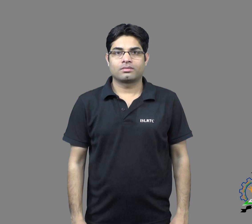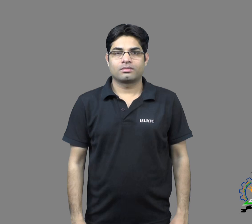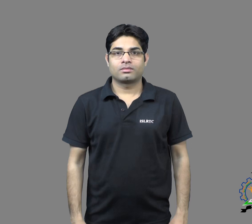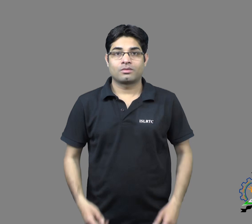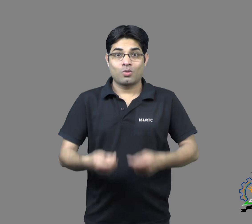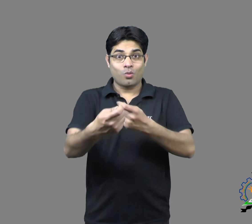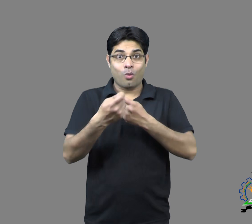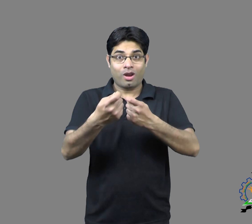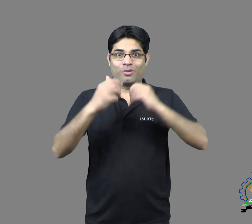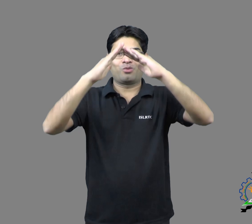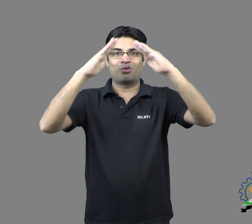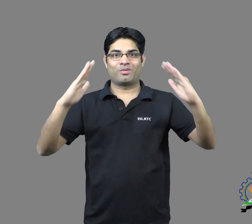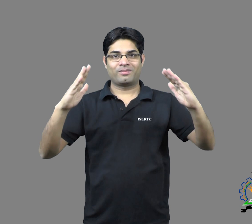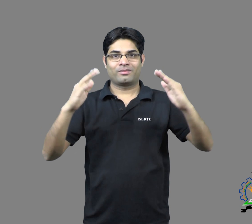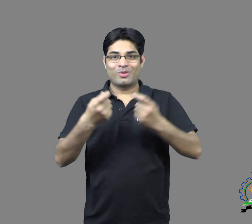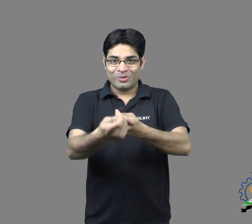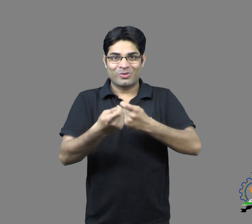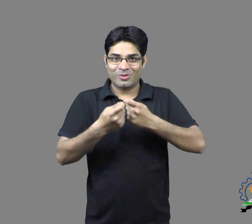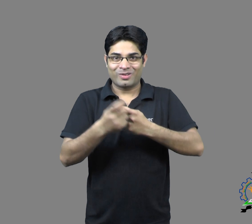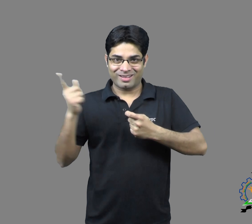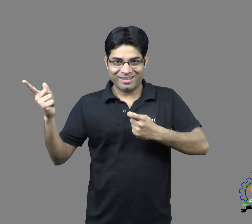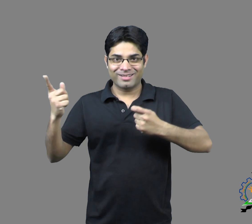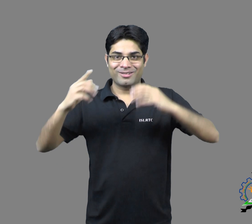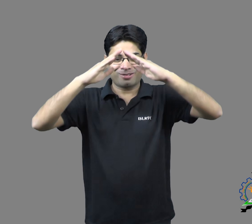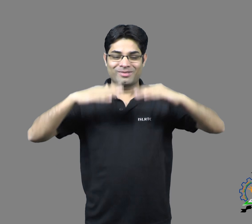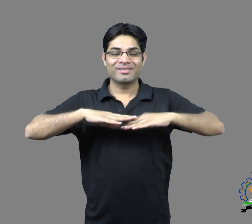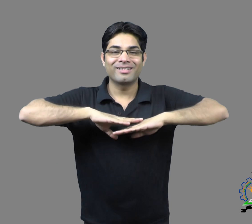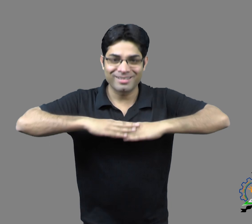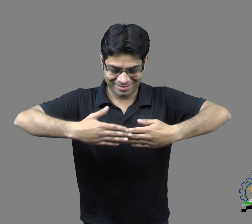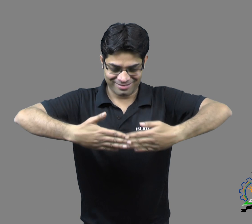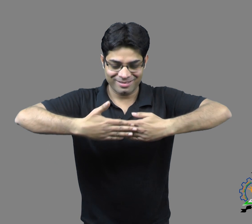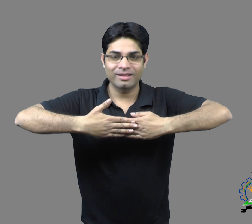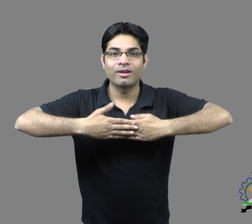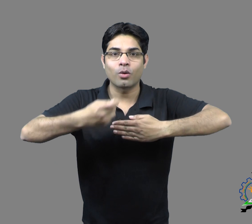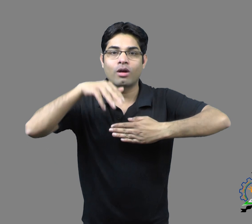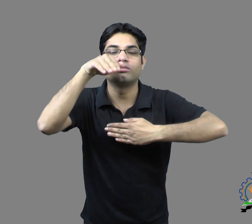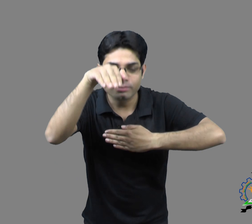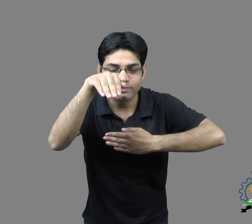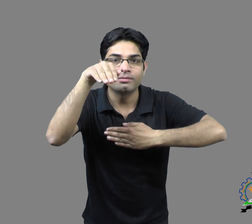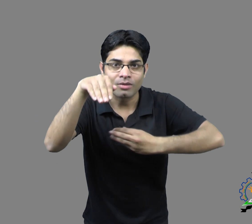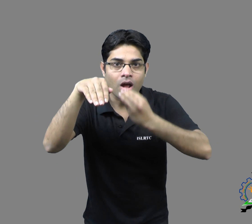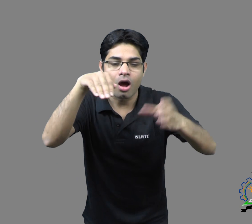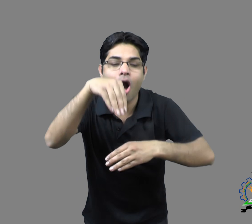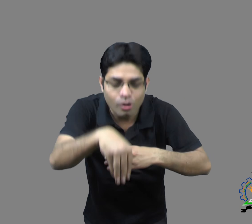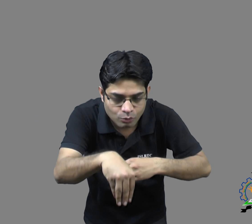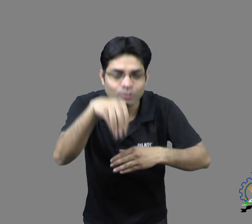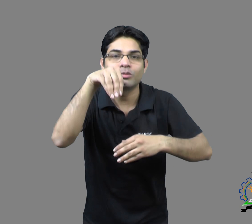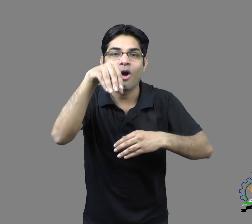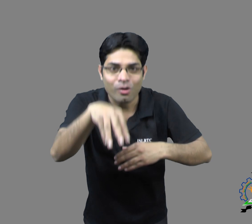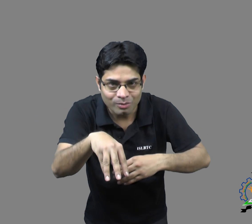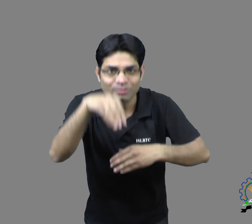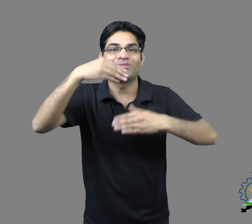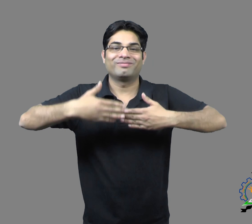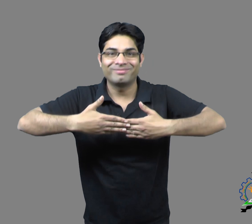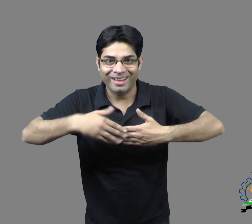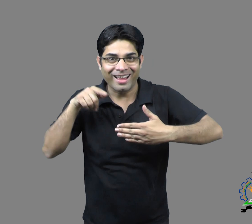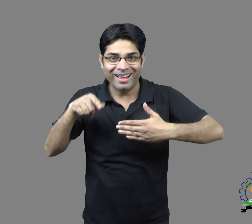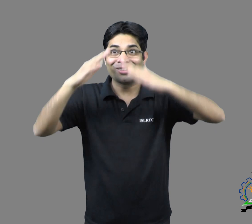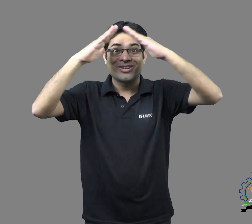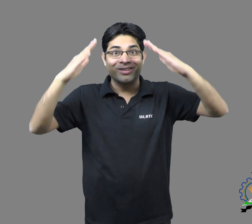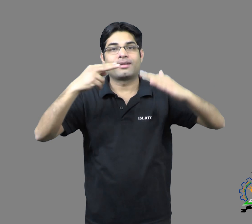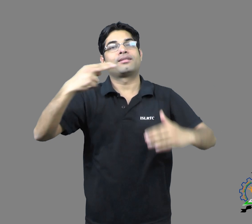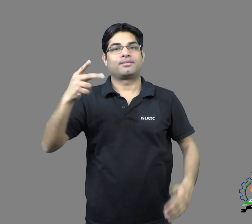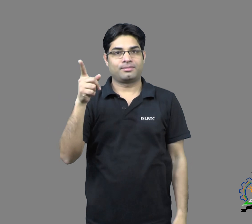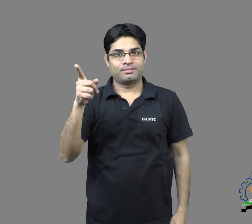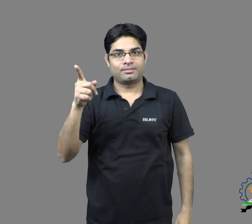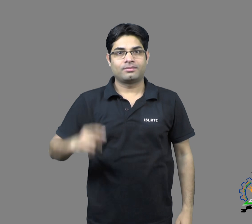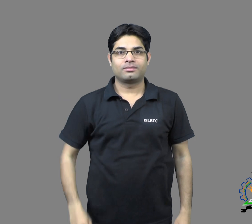Stable